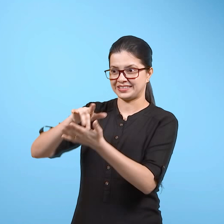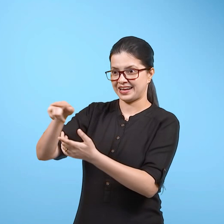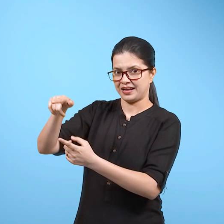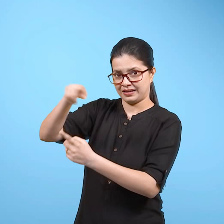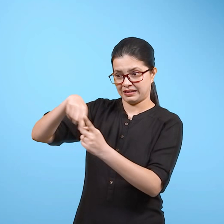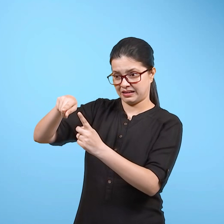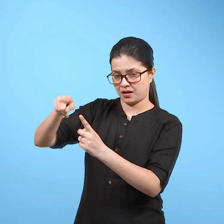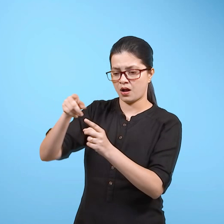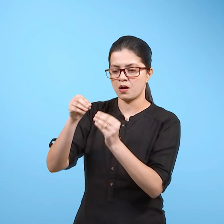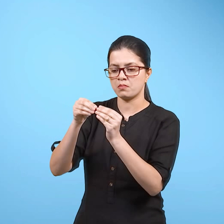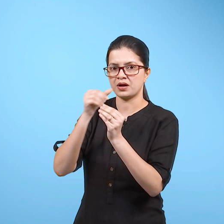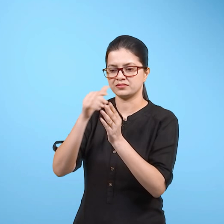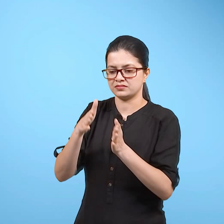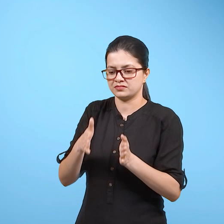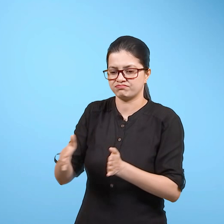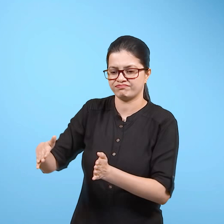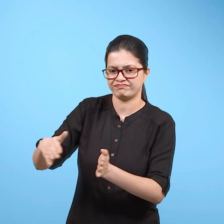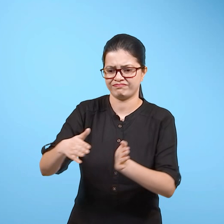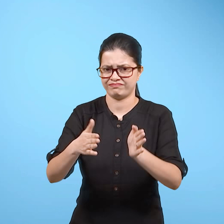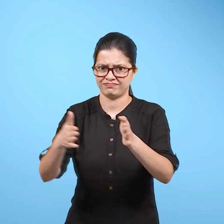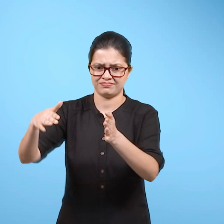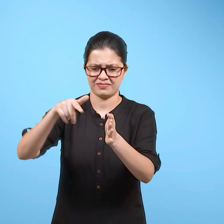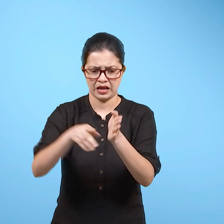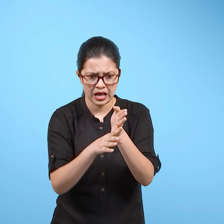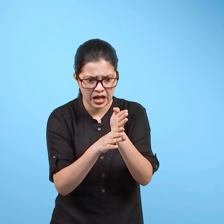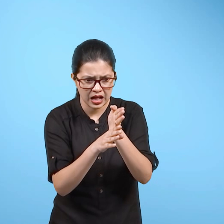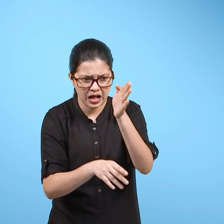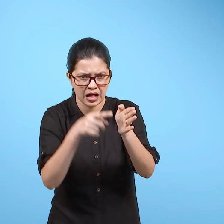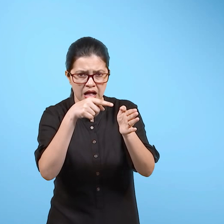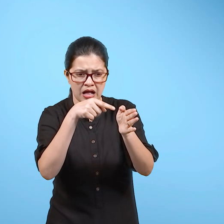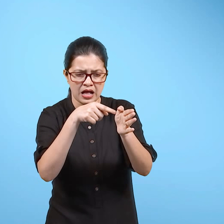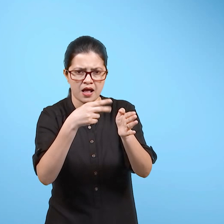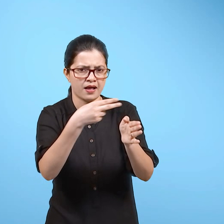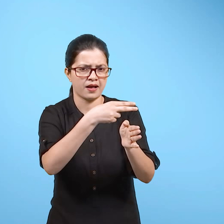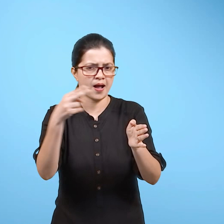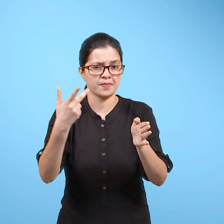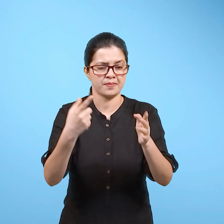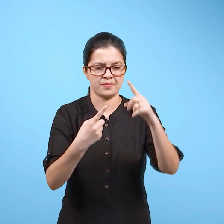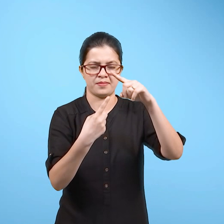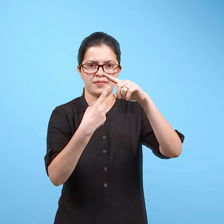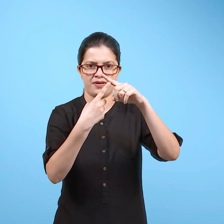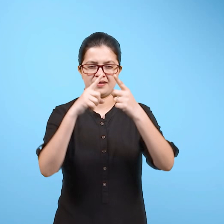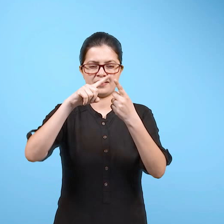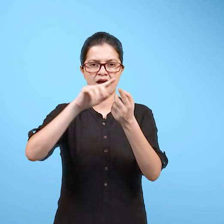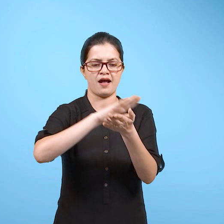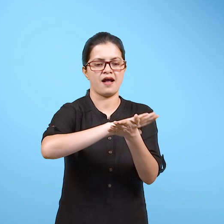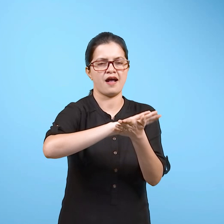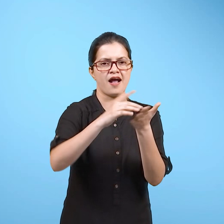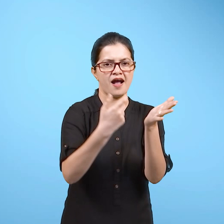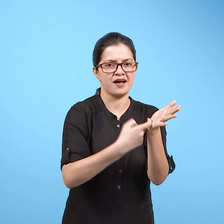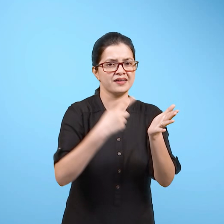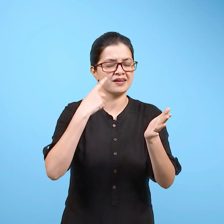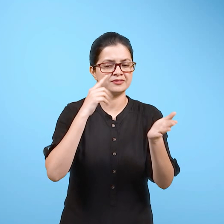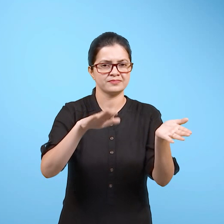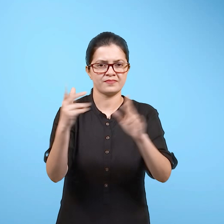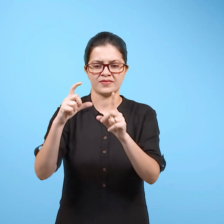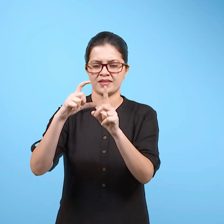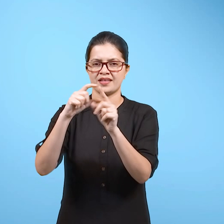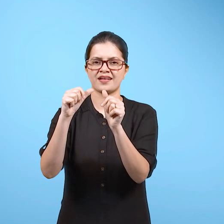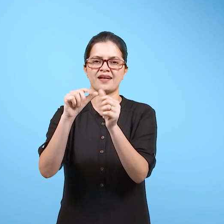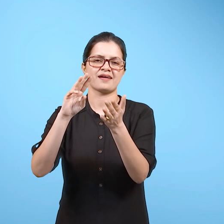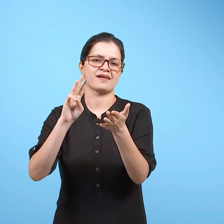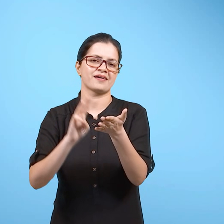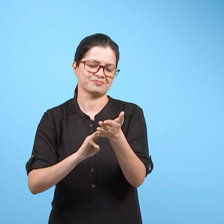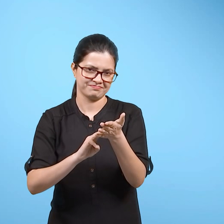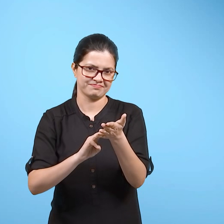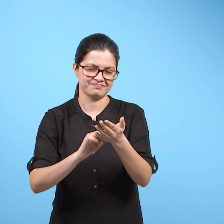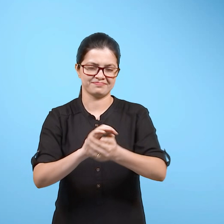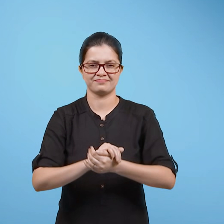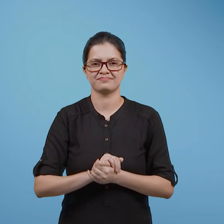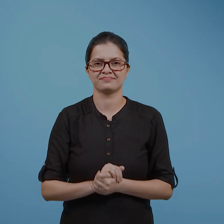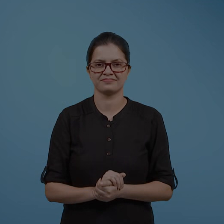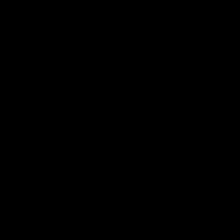in Uttarakhand state.